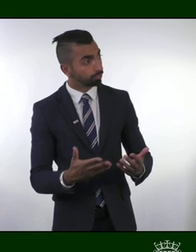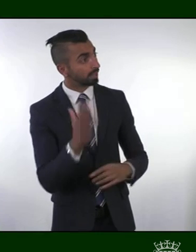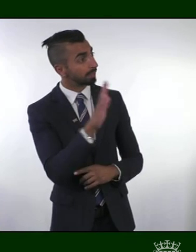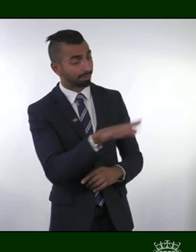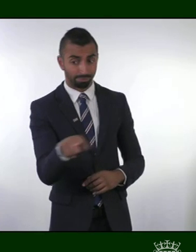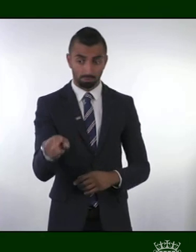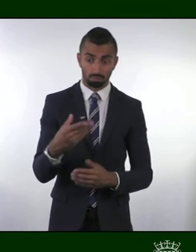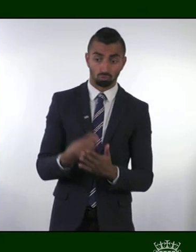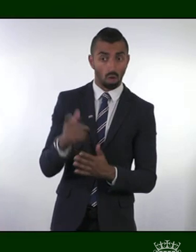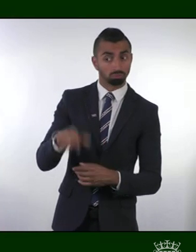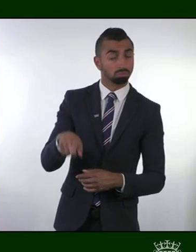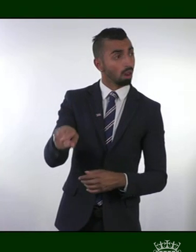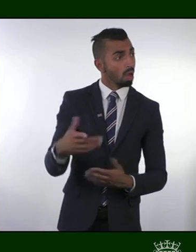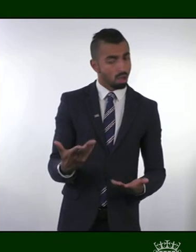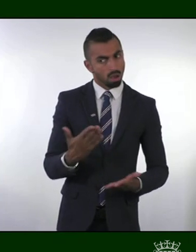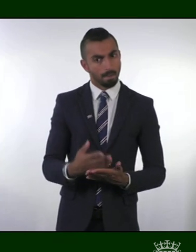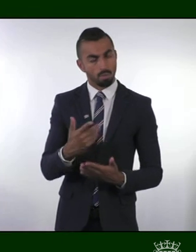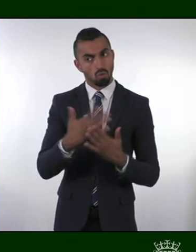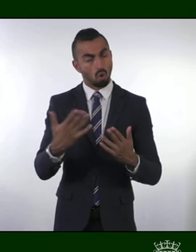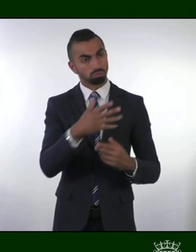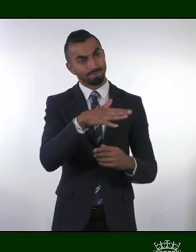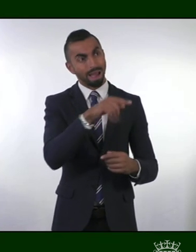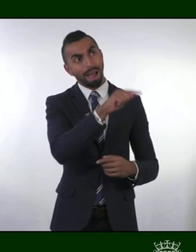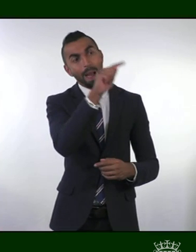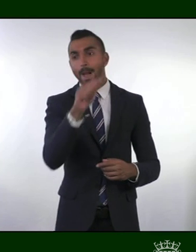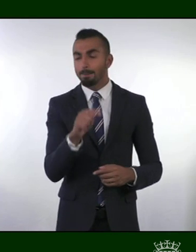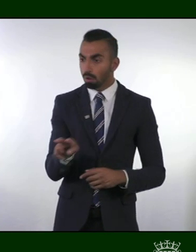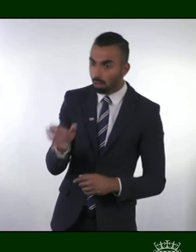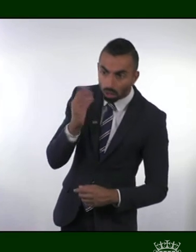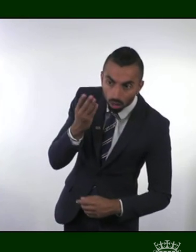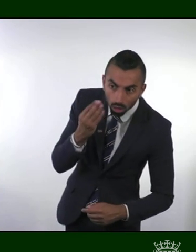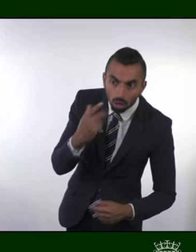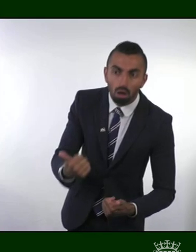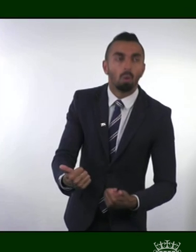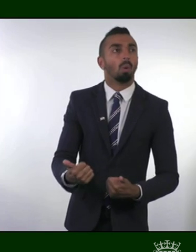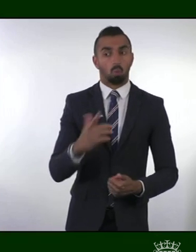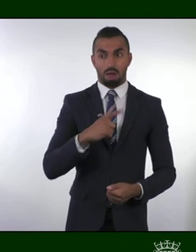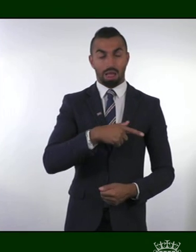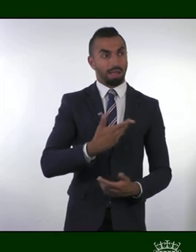My constituents in Meriden are very environmentally focused and will welcome the green homes grant.